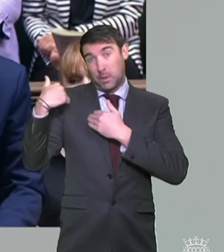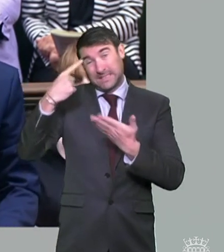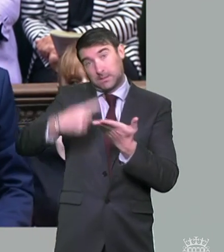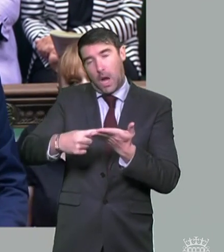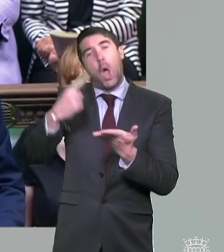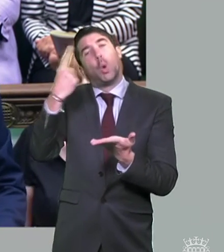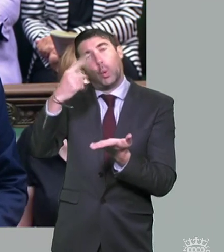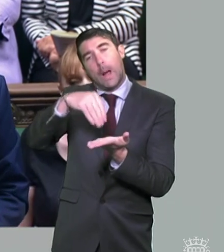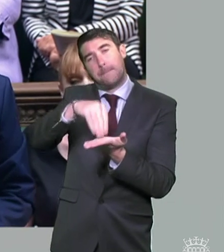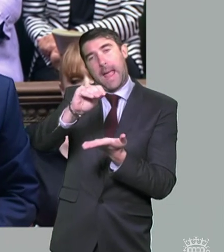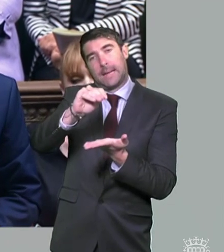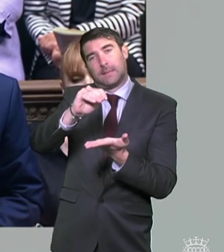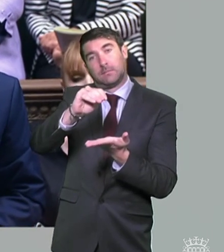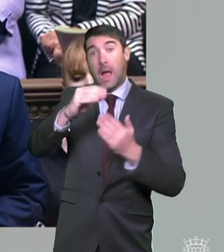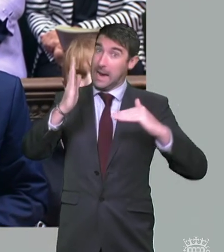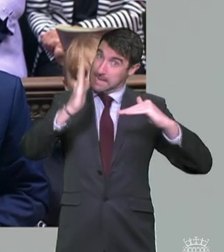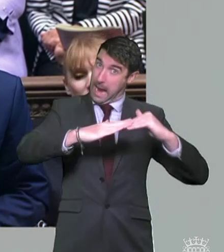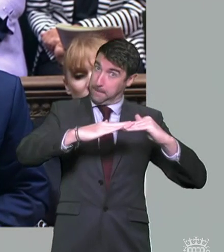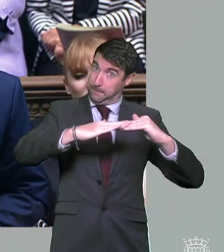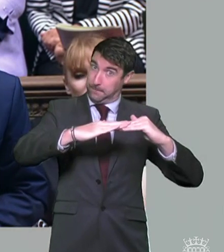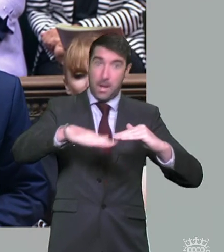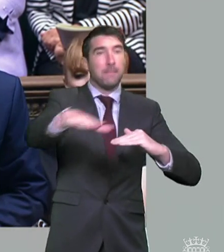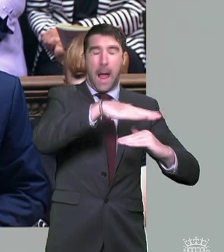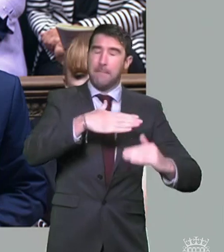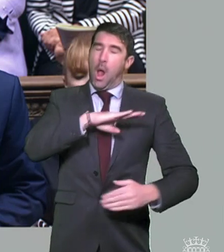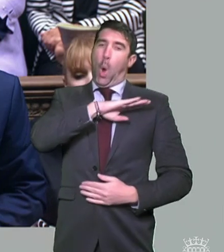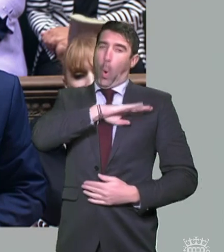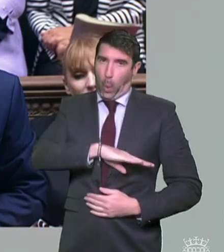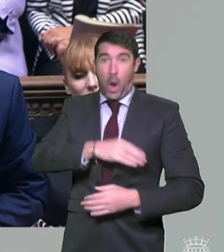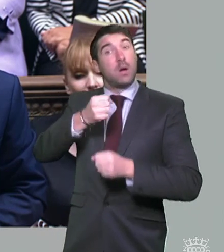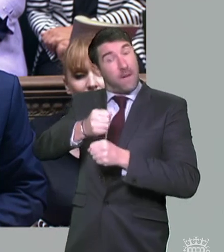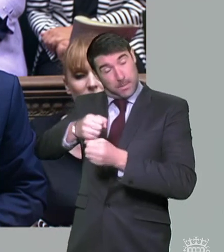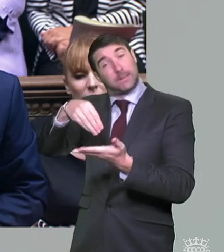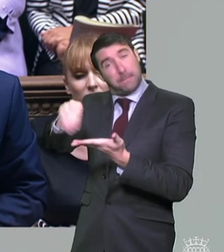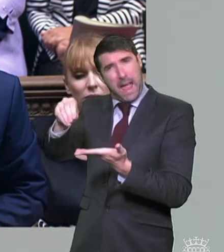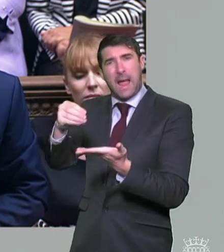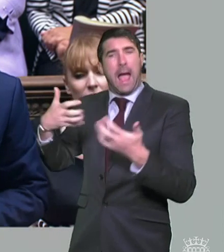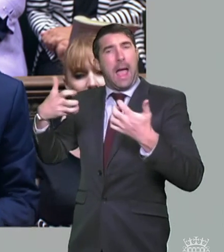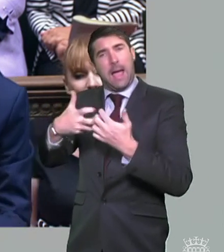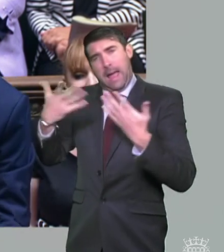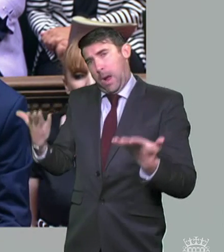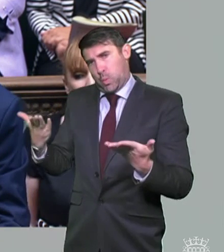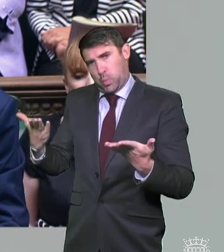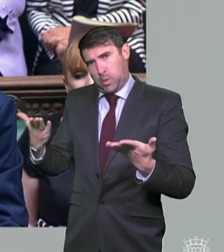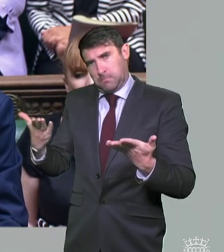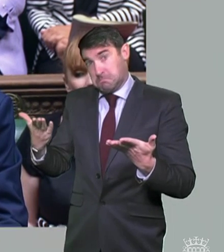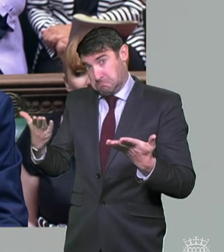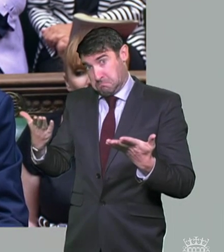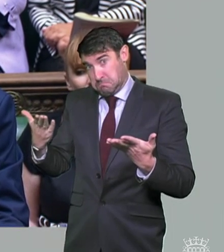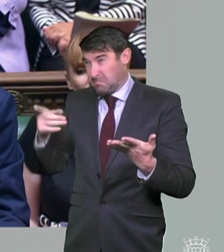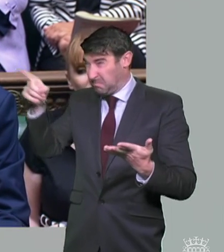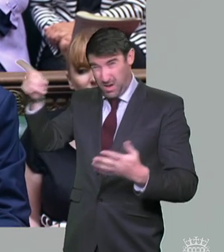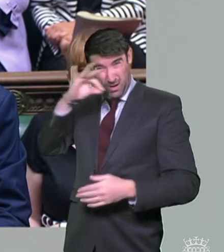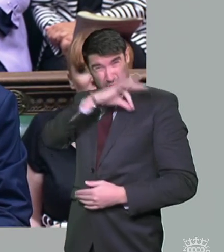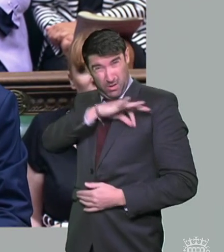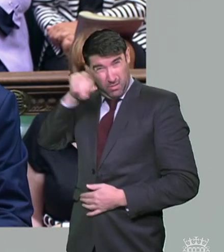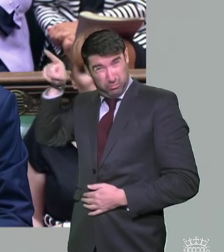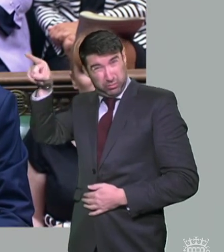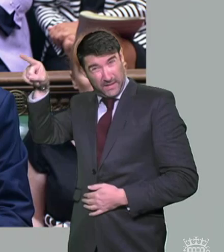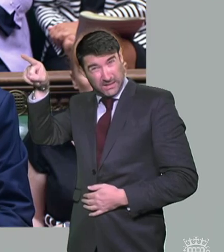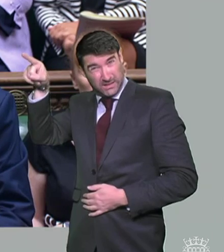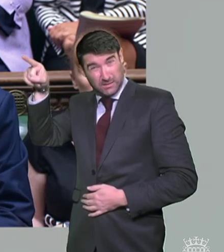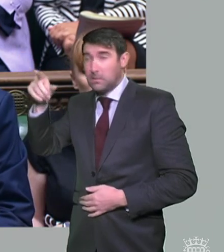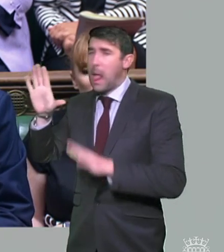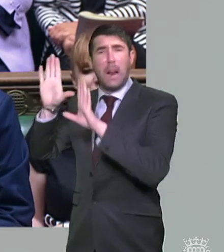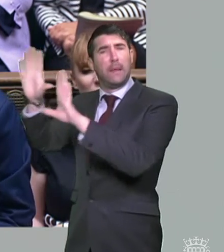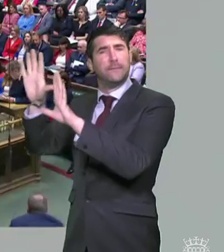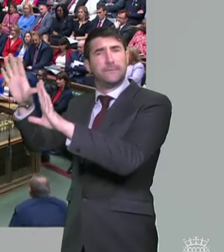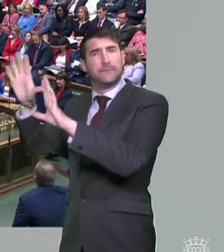Is she really telling us that she is going to leave those vast excess profits on the table and make working people foot the bill for decades to come?